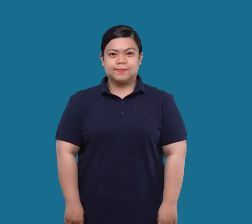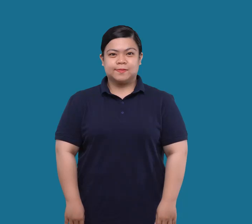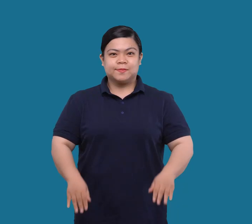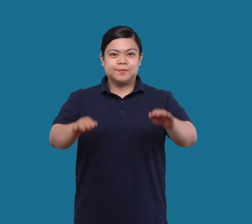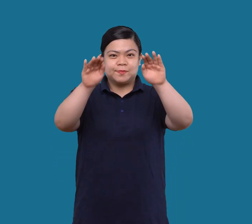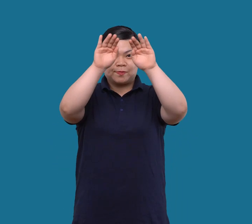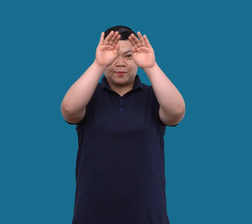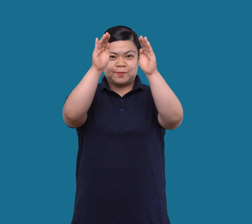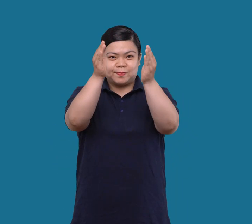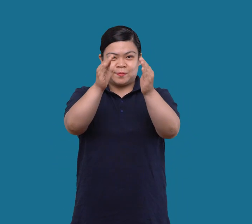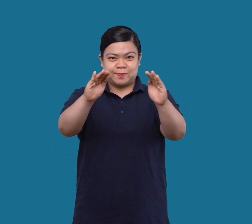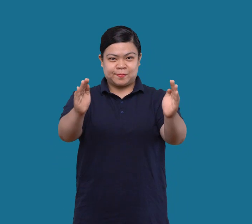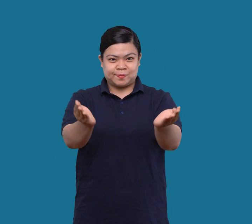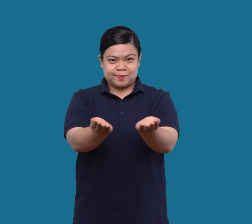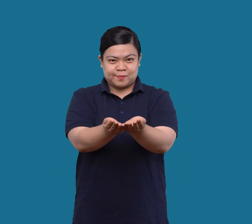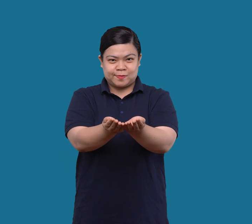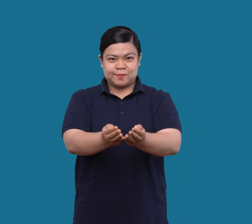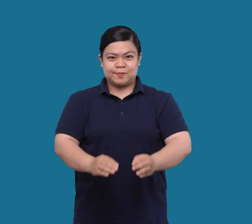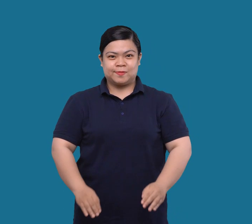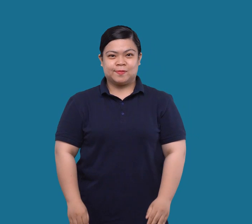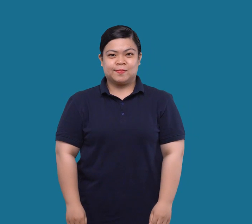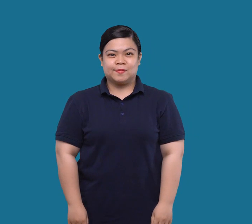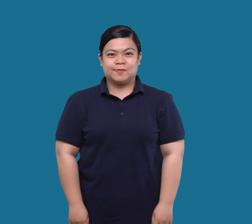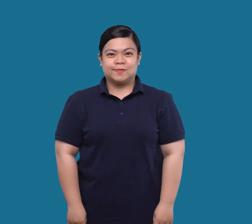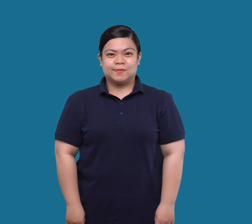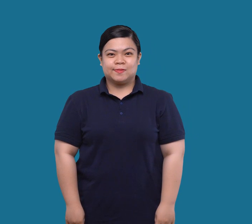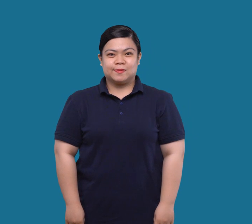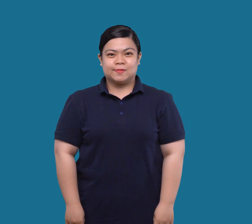quả bầu hồ lô